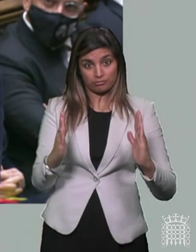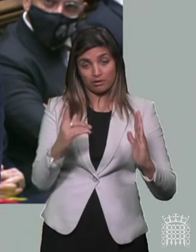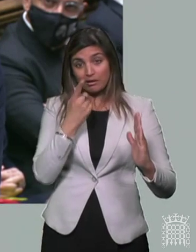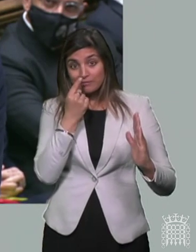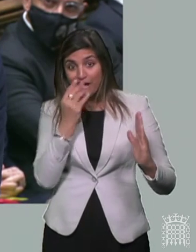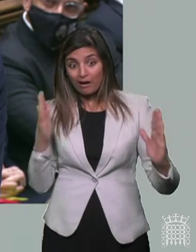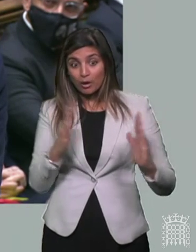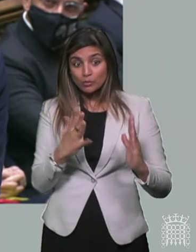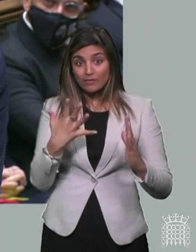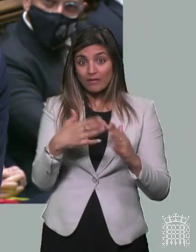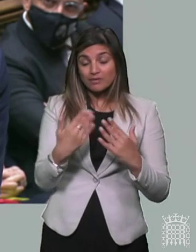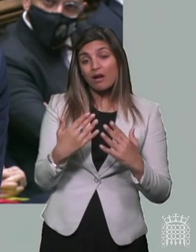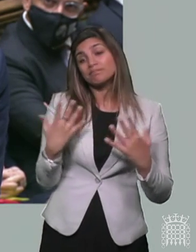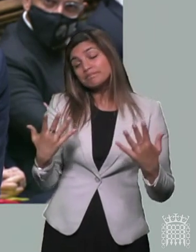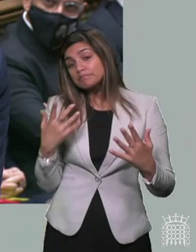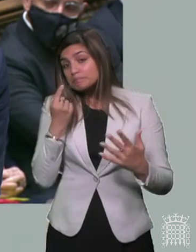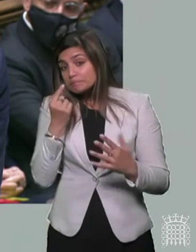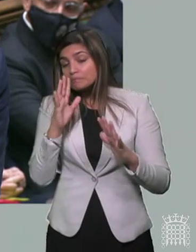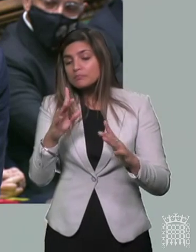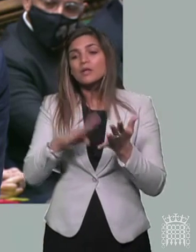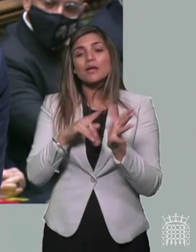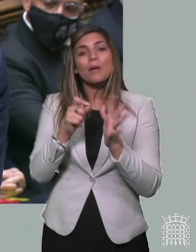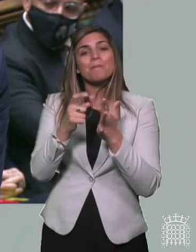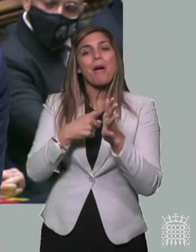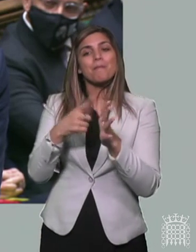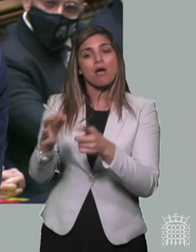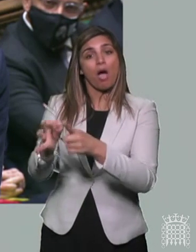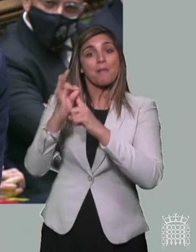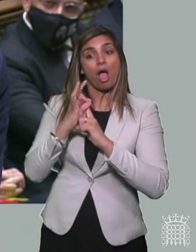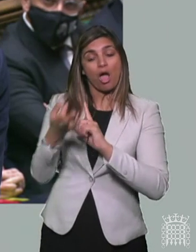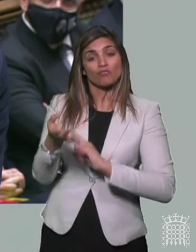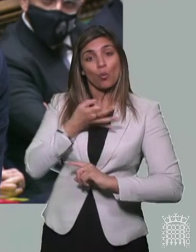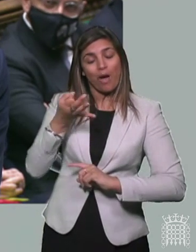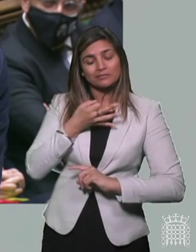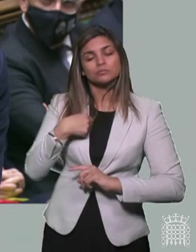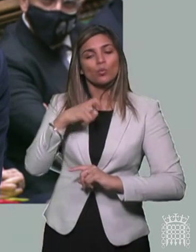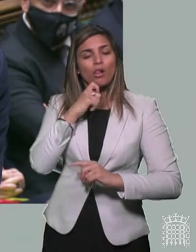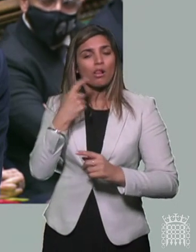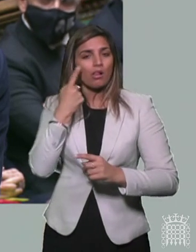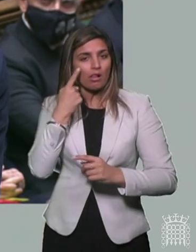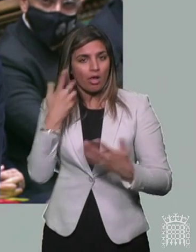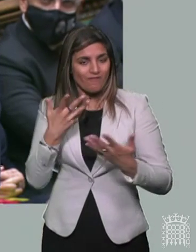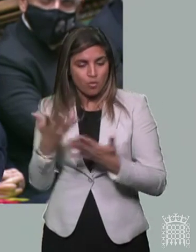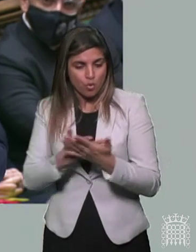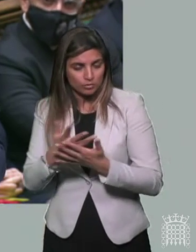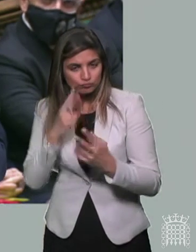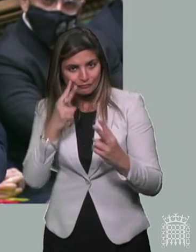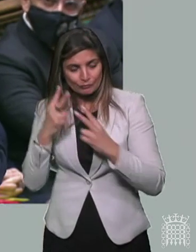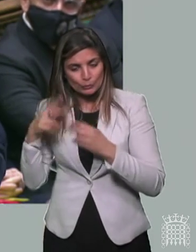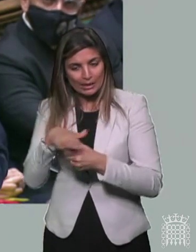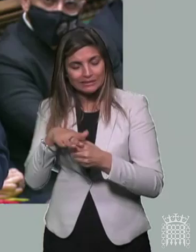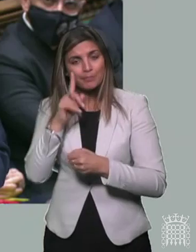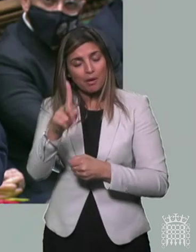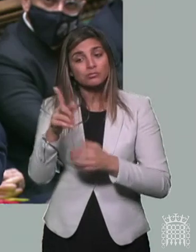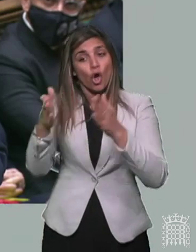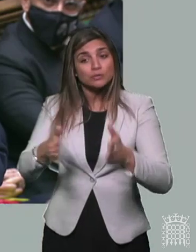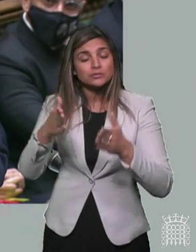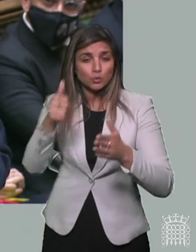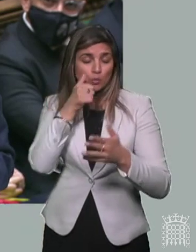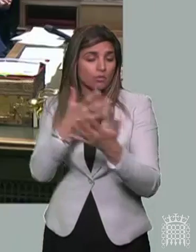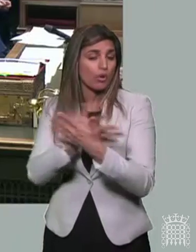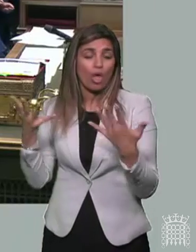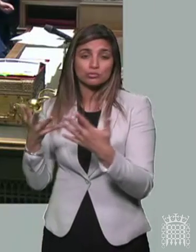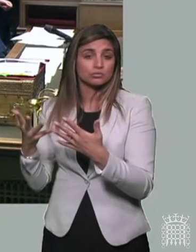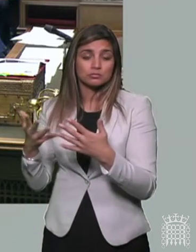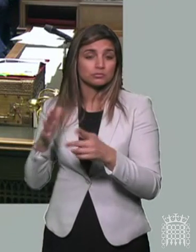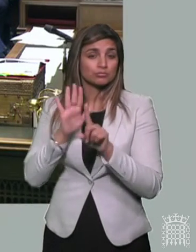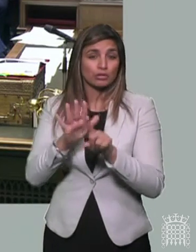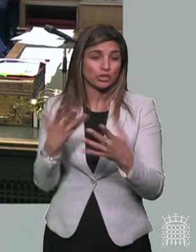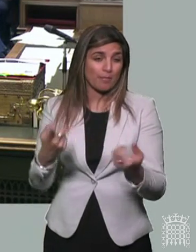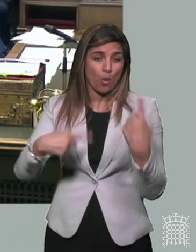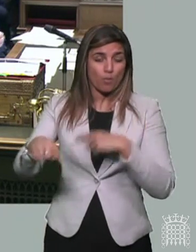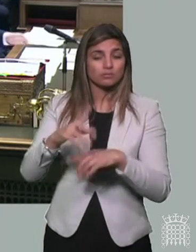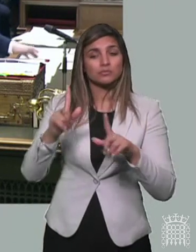We will certainly look at all MACA requests, but more fundamentally what we can do to alleviate the pressures in my honourable Friend’s hospital is to fix the health and social care divide.